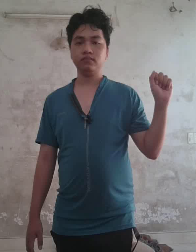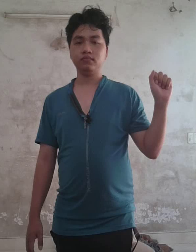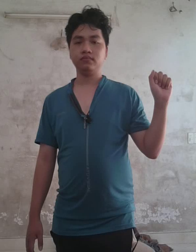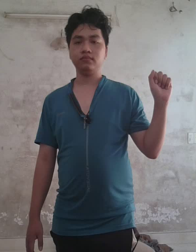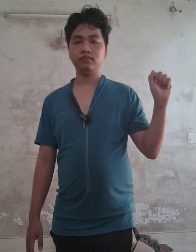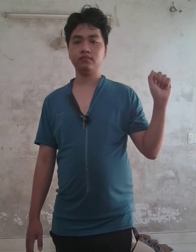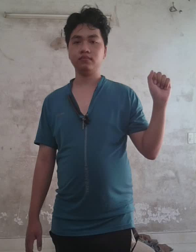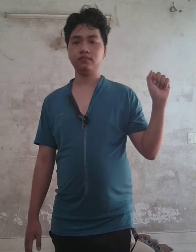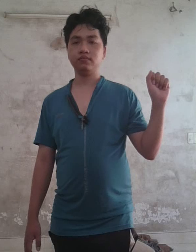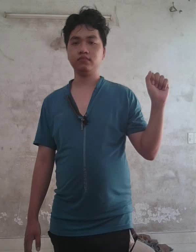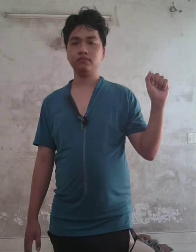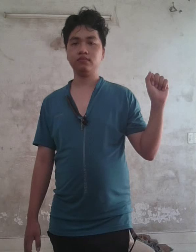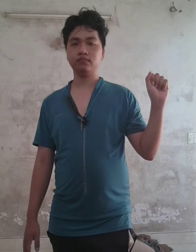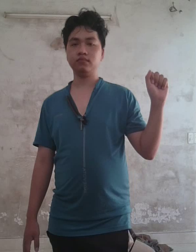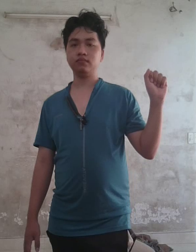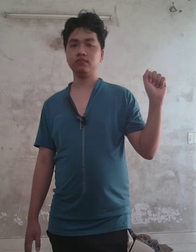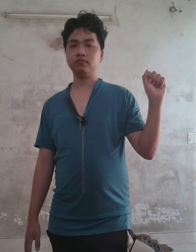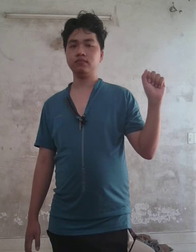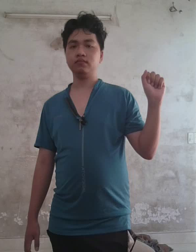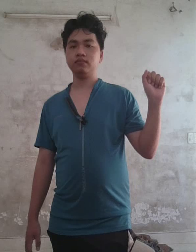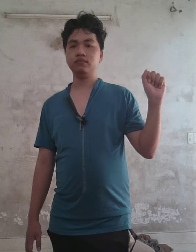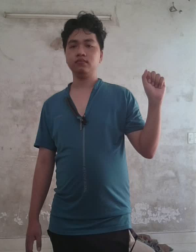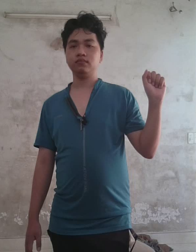a